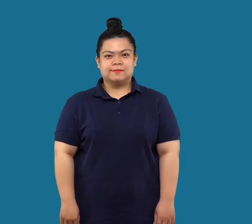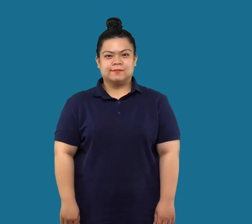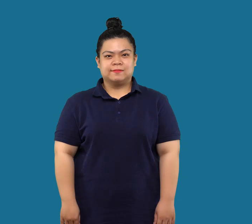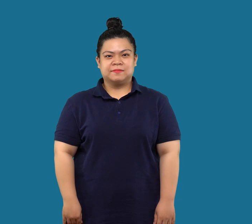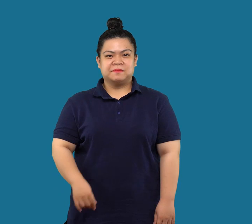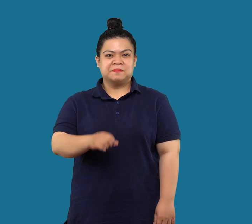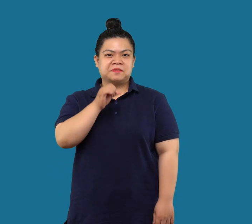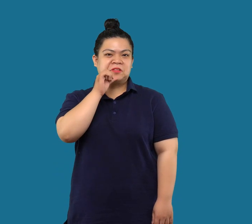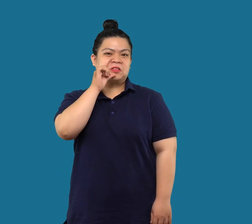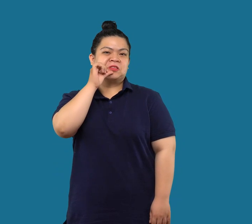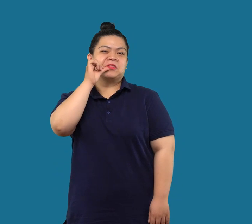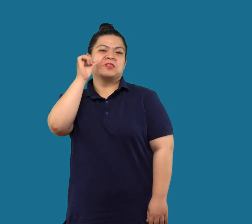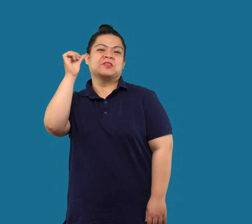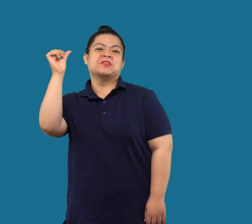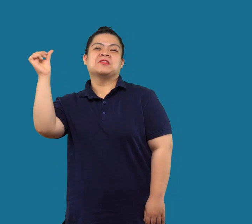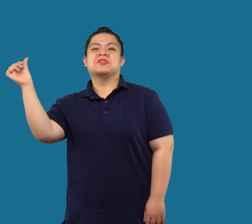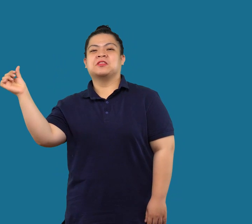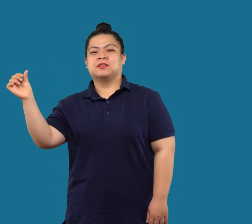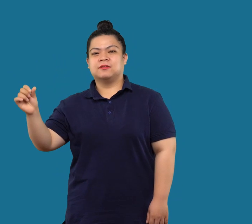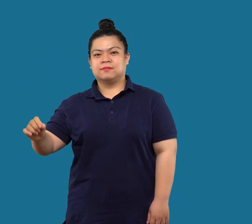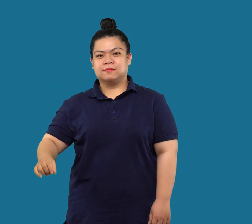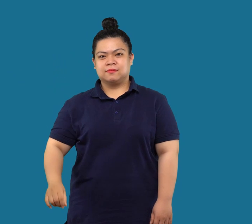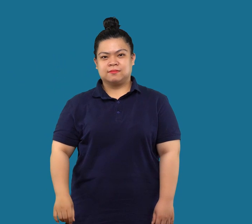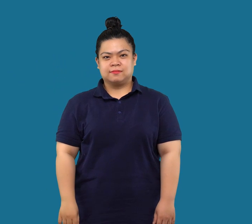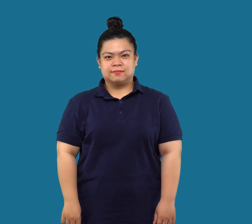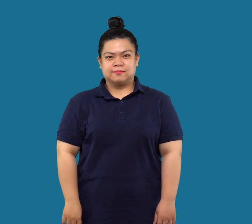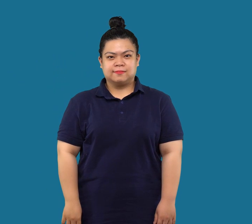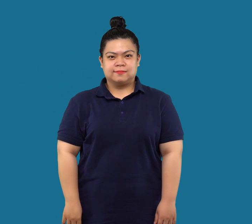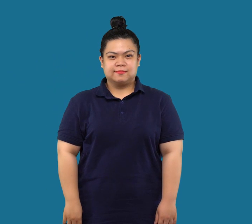sĩ diện